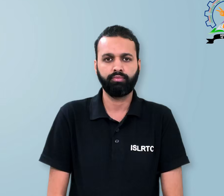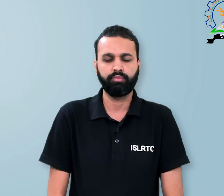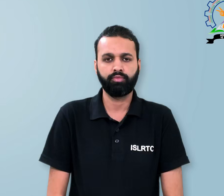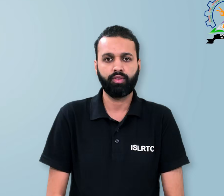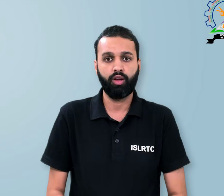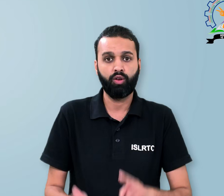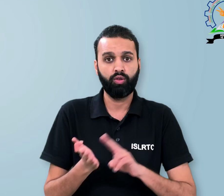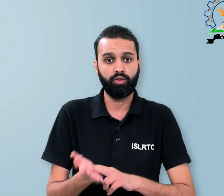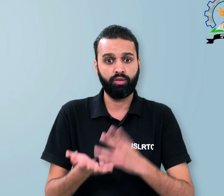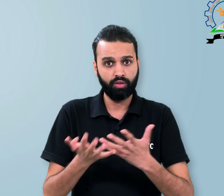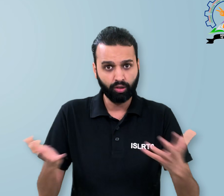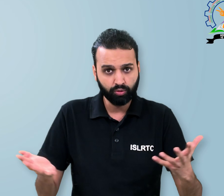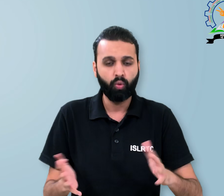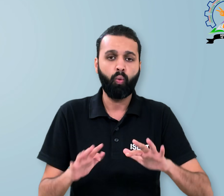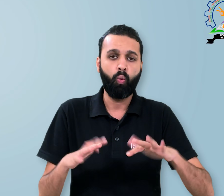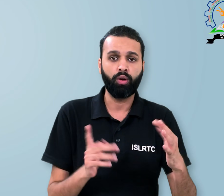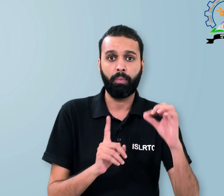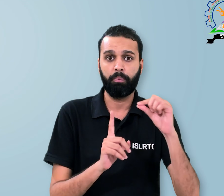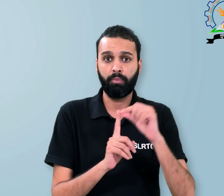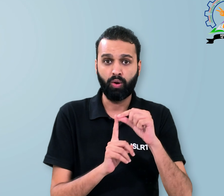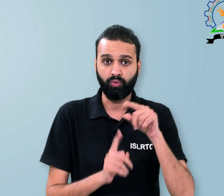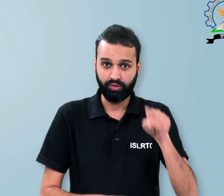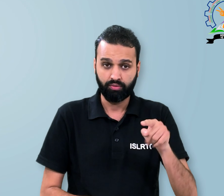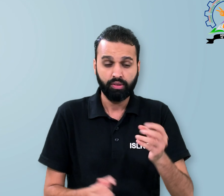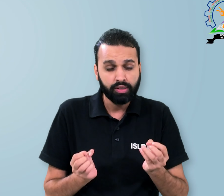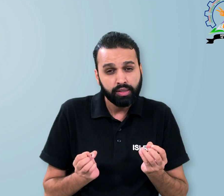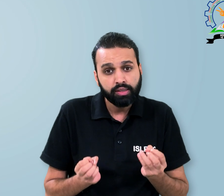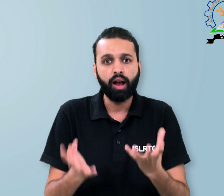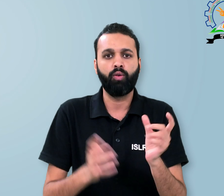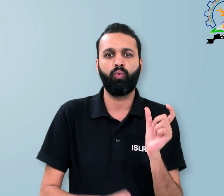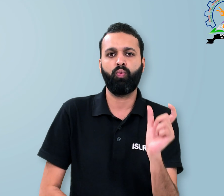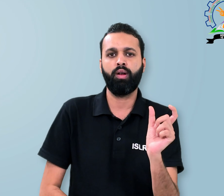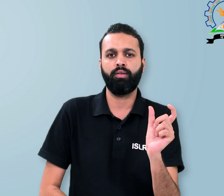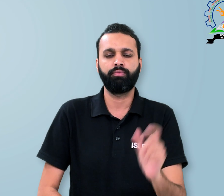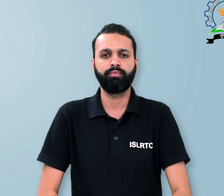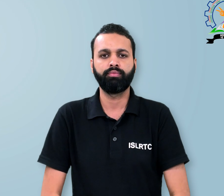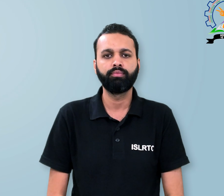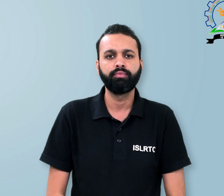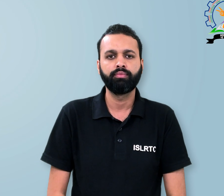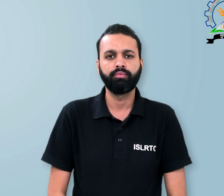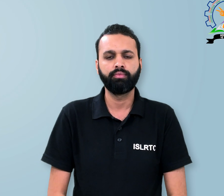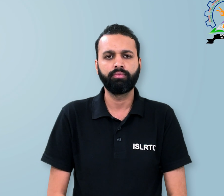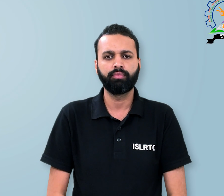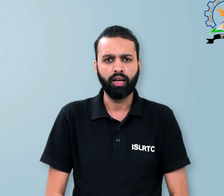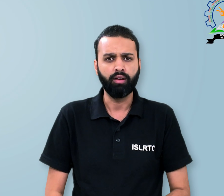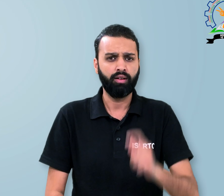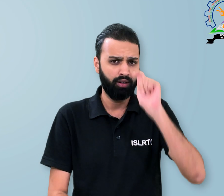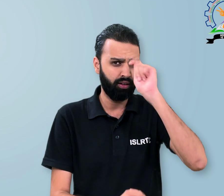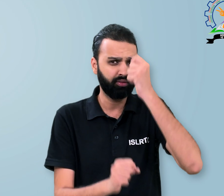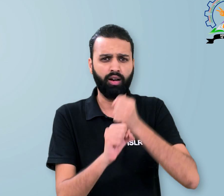Subject